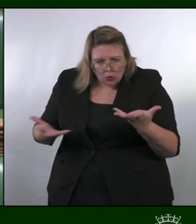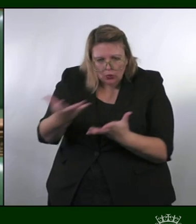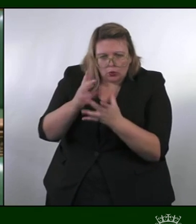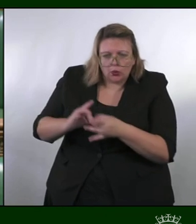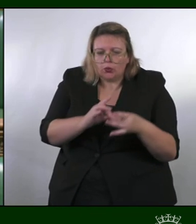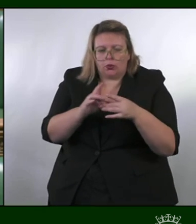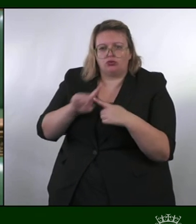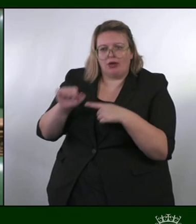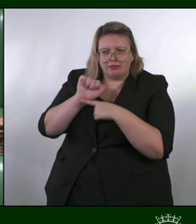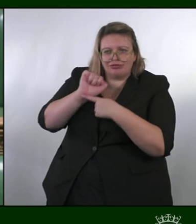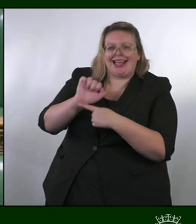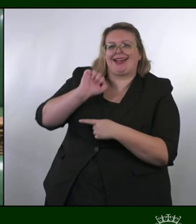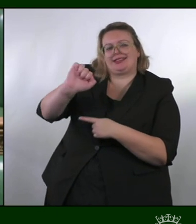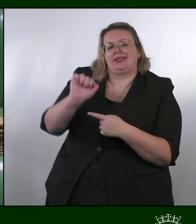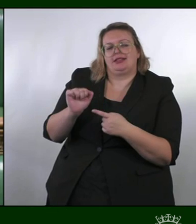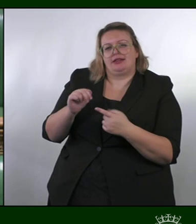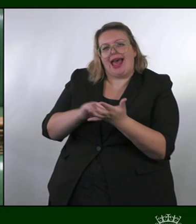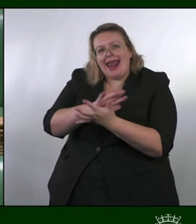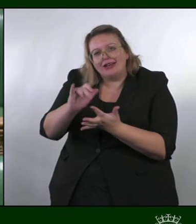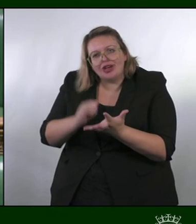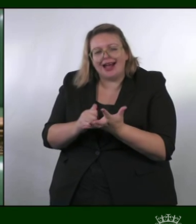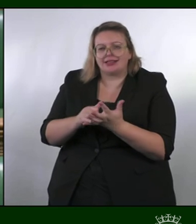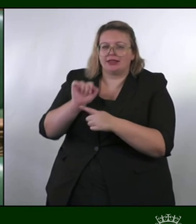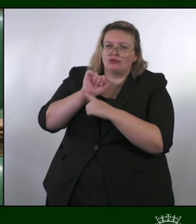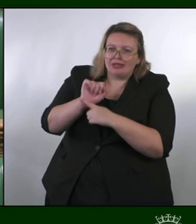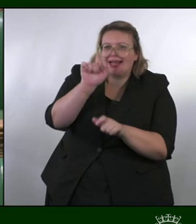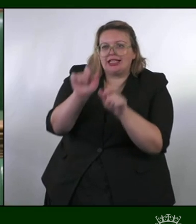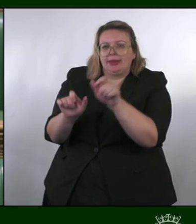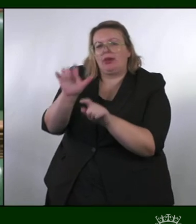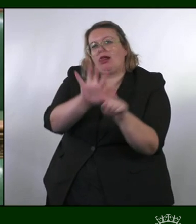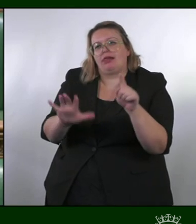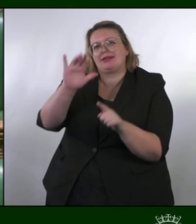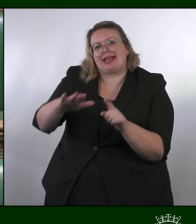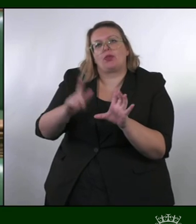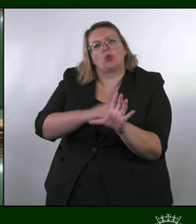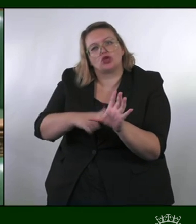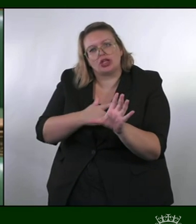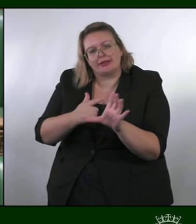He asked about the sort of things that will be relevant to when an area enters and comes out.